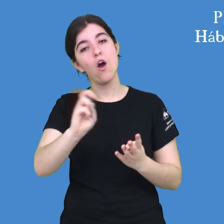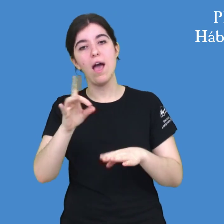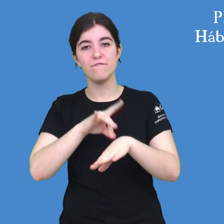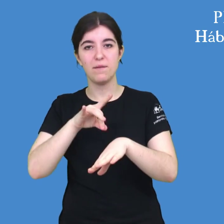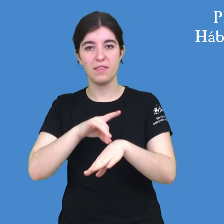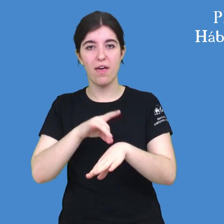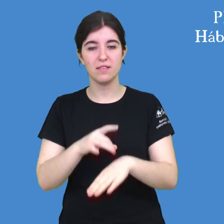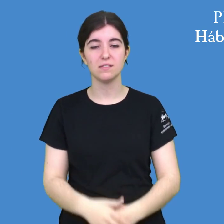enfermo